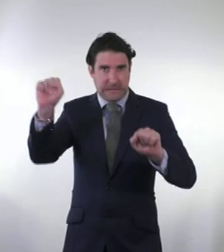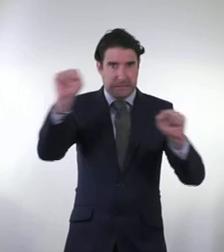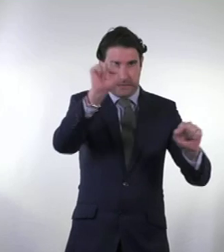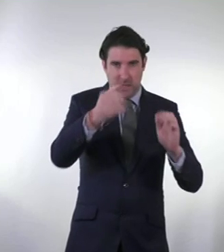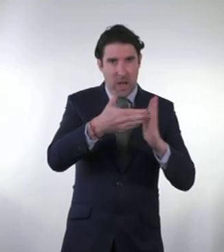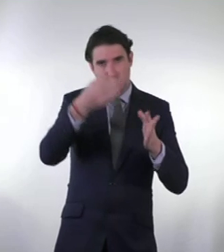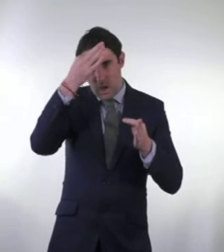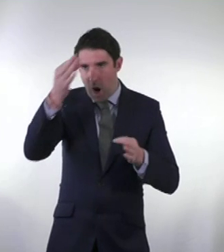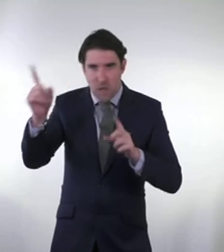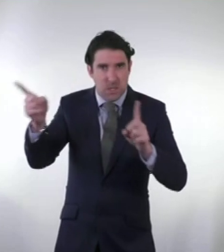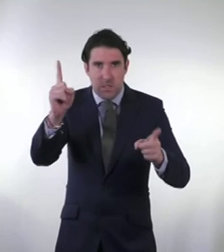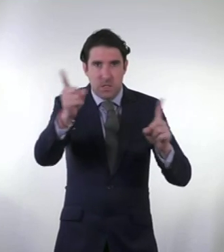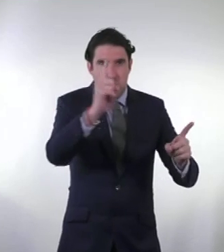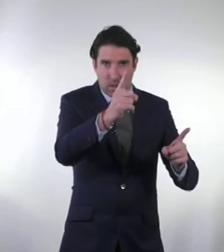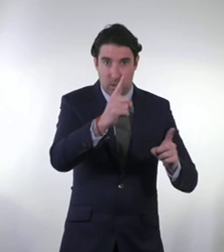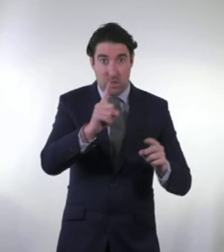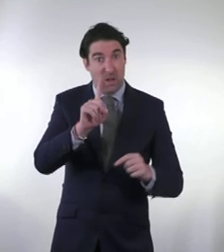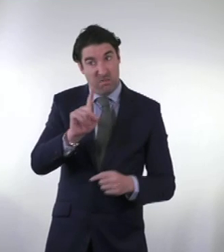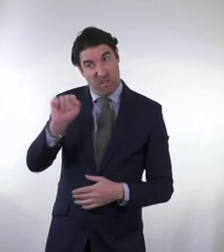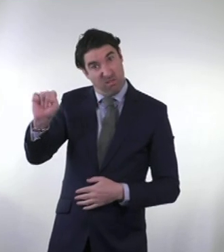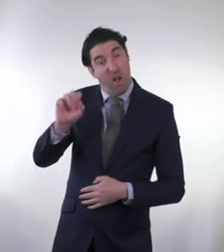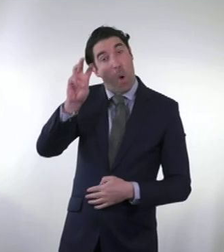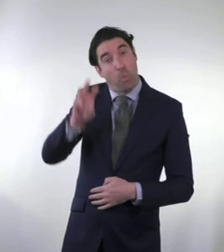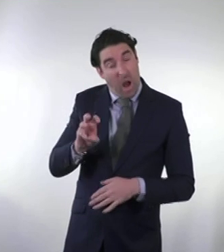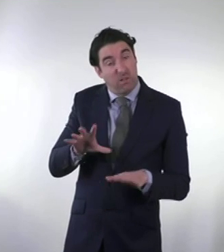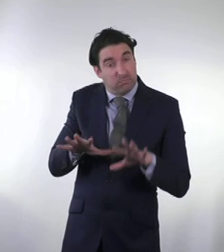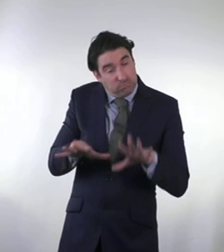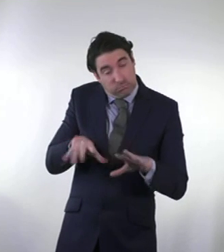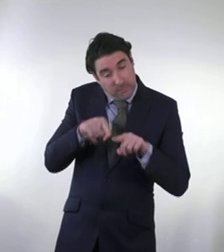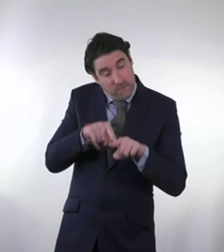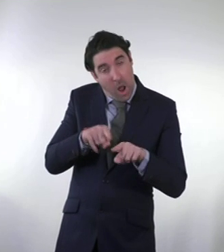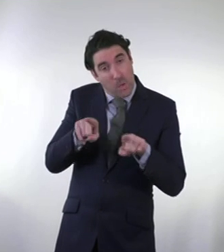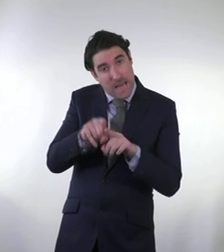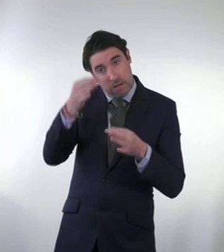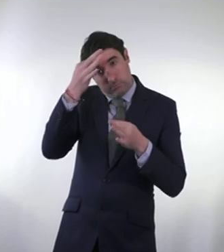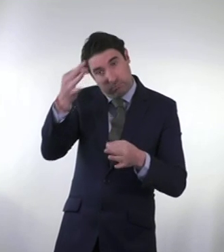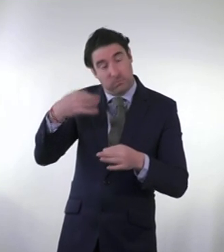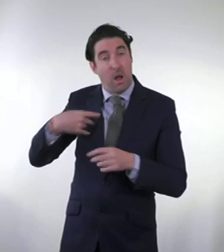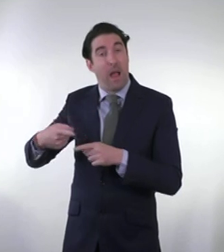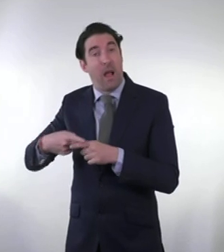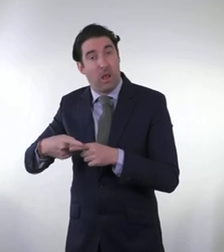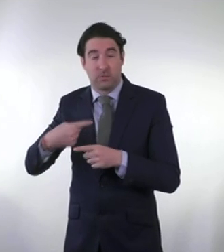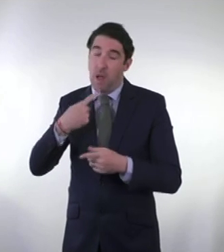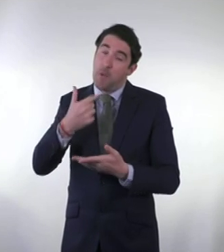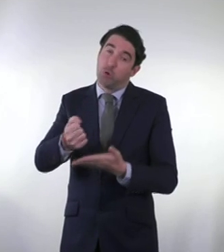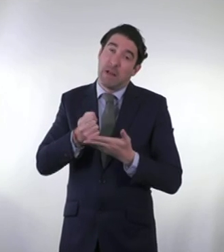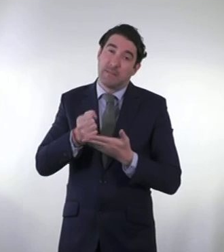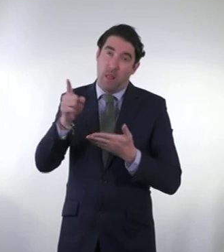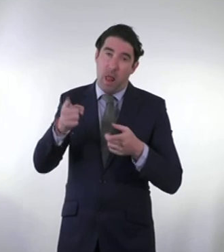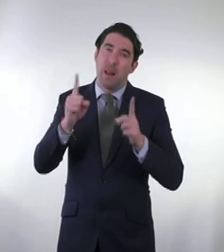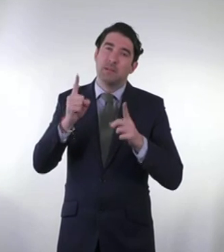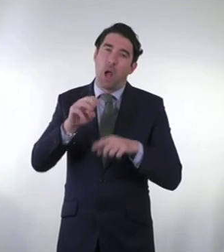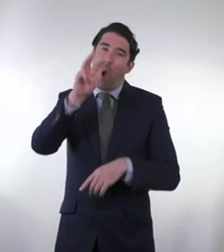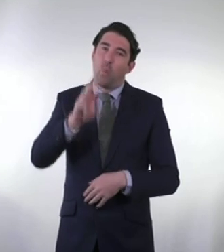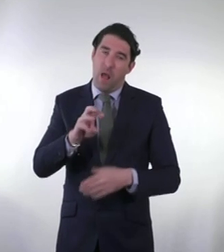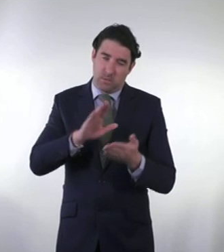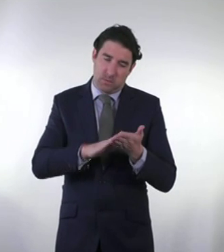I am very grateful to Mark Drakeford and everybody else in the Welsh Government for the way we are working together to defeat the virus.